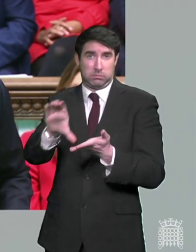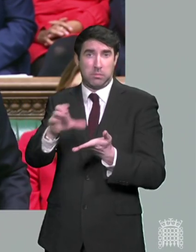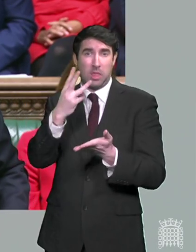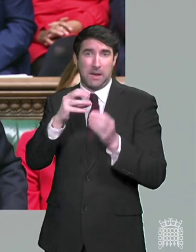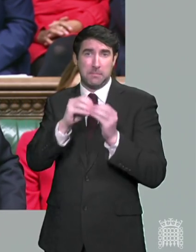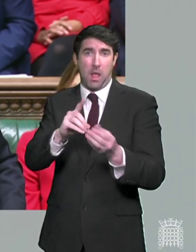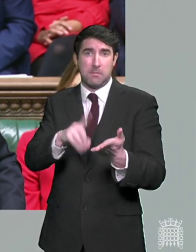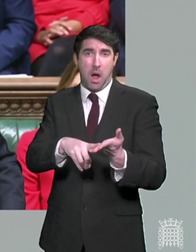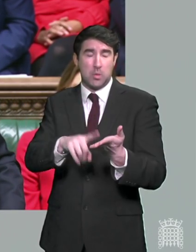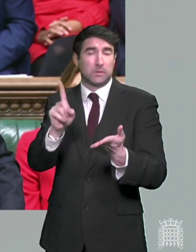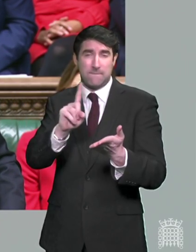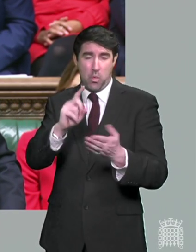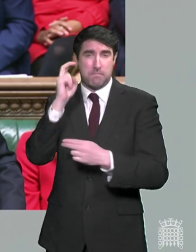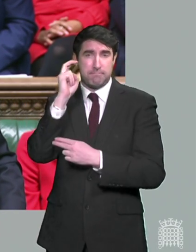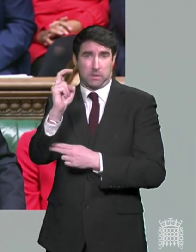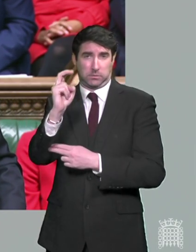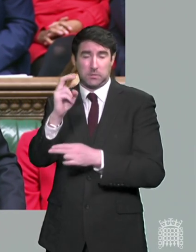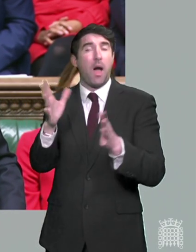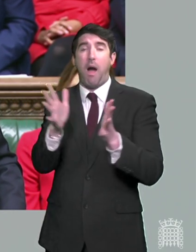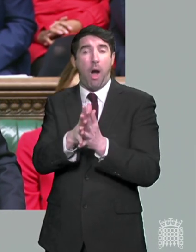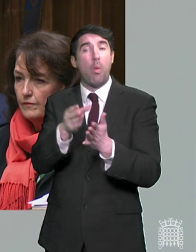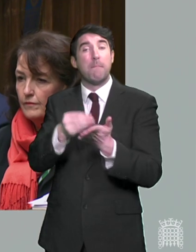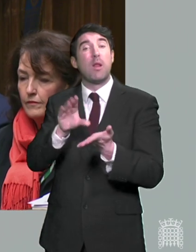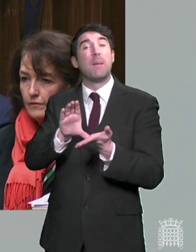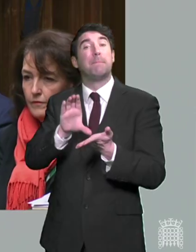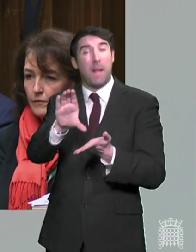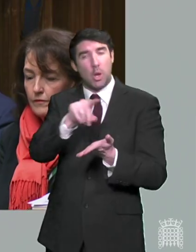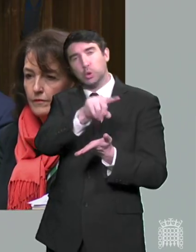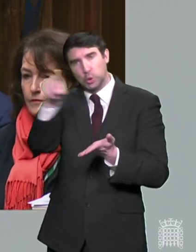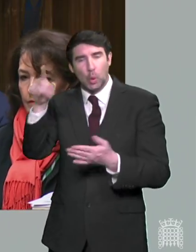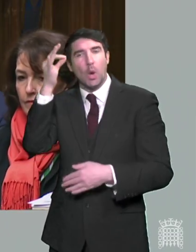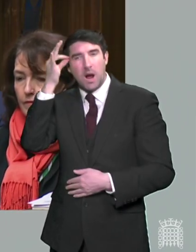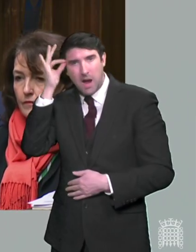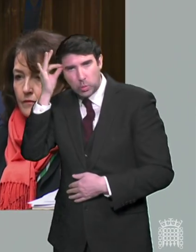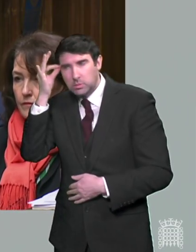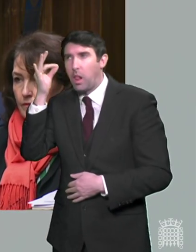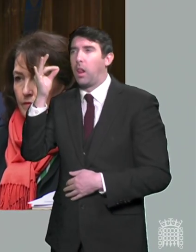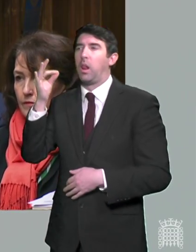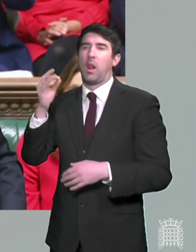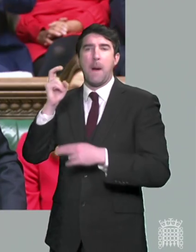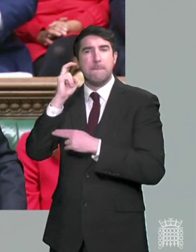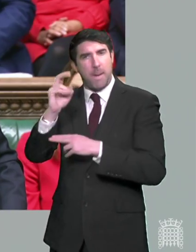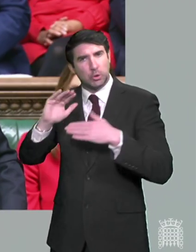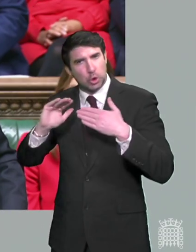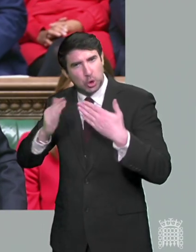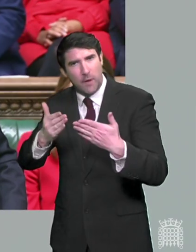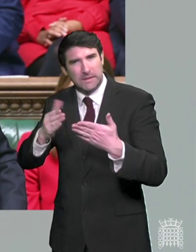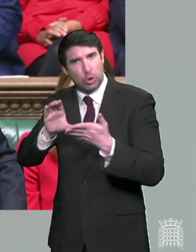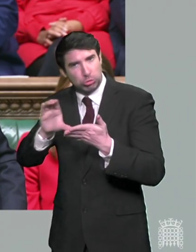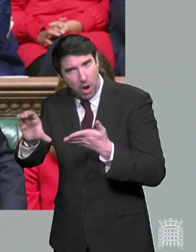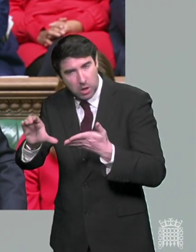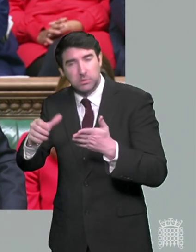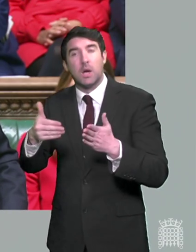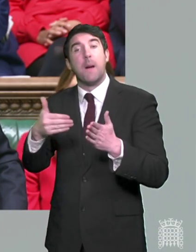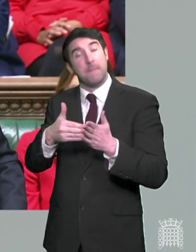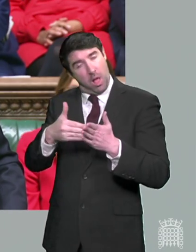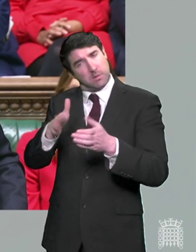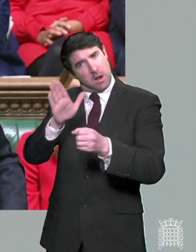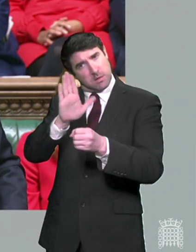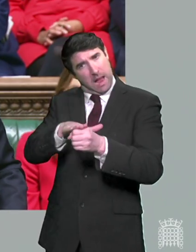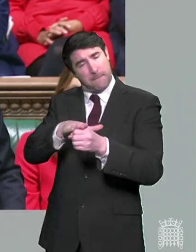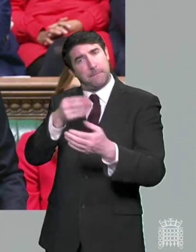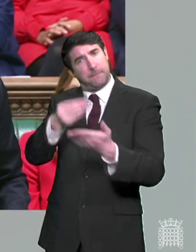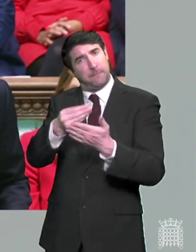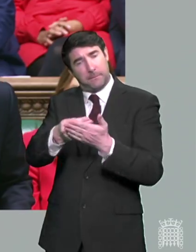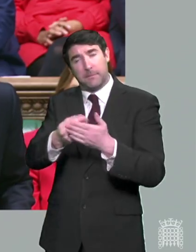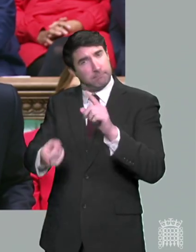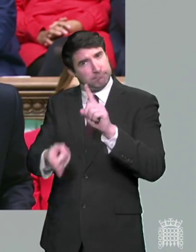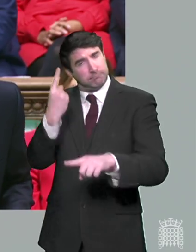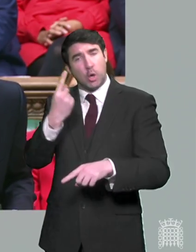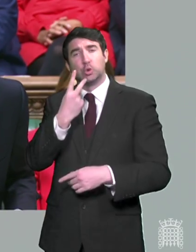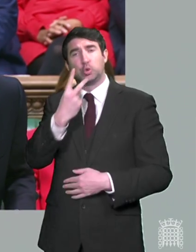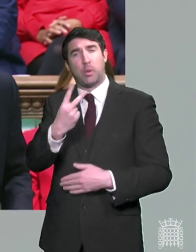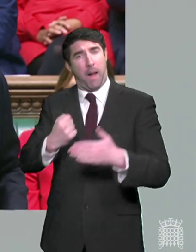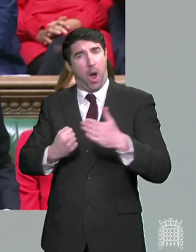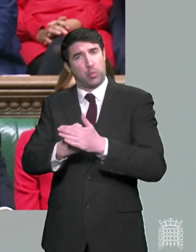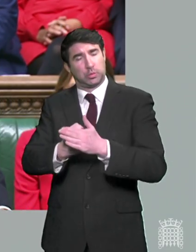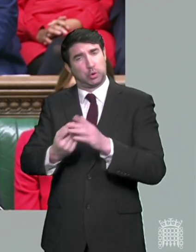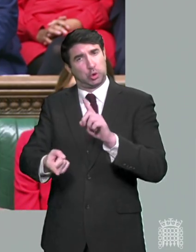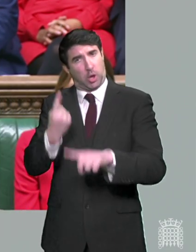That includes funding for local councils to subsidise unprofitable routes through the bus services’ operators grant and recent money to help cap operator fares at £2 through the spring.